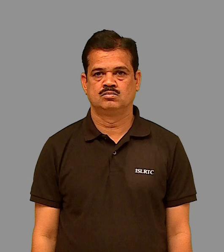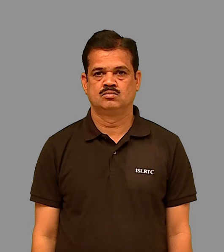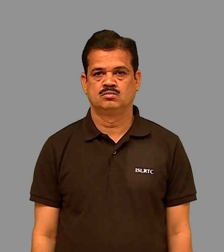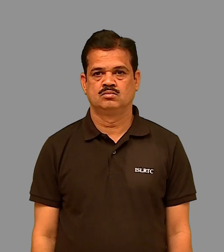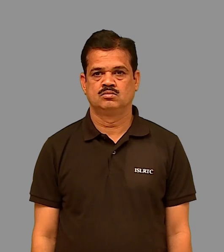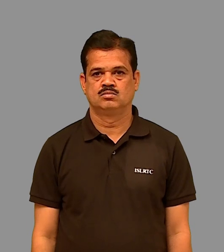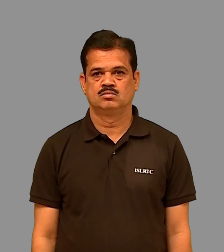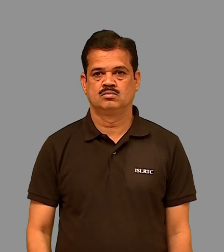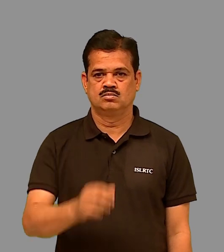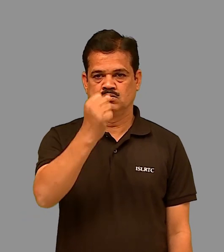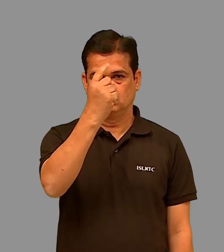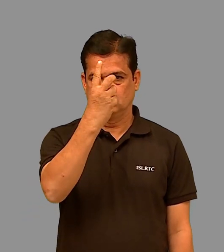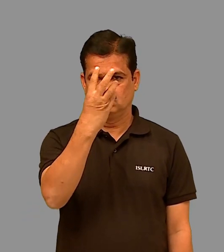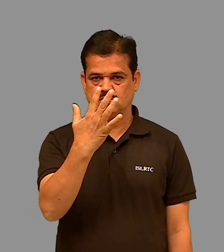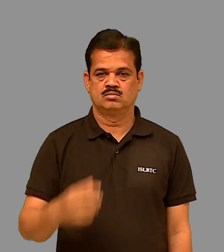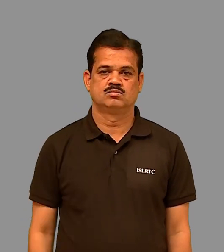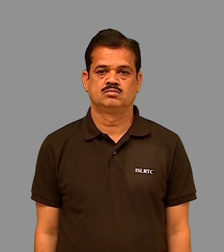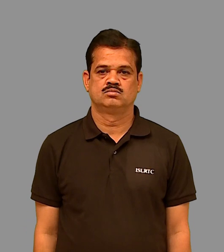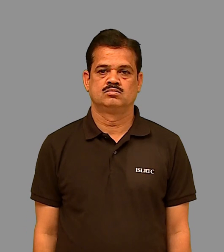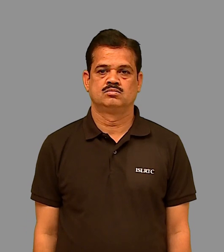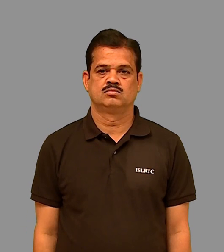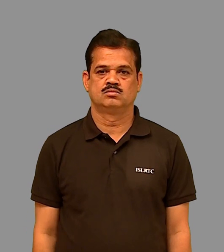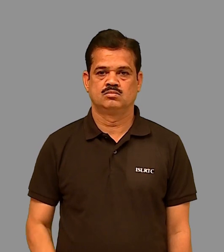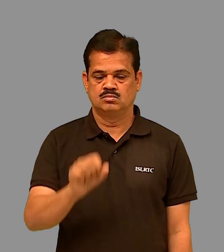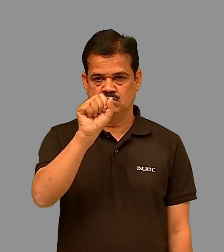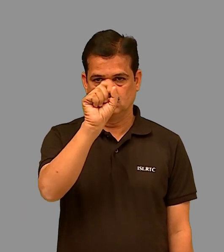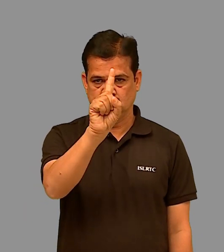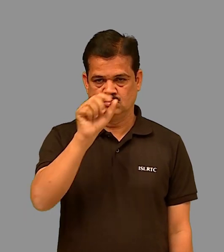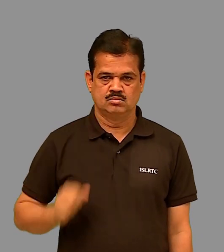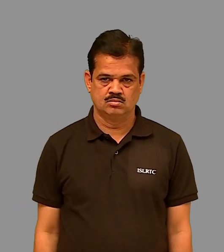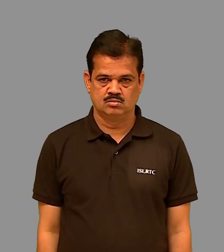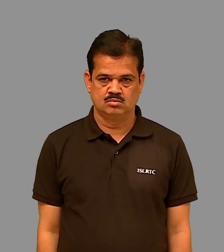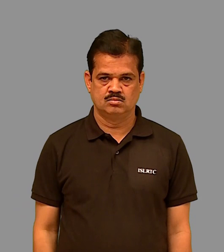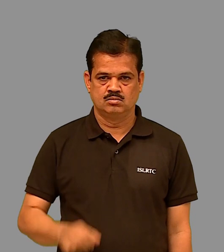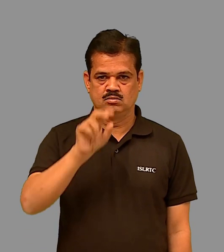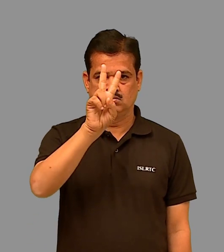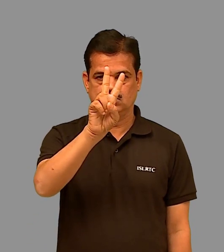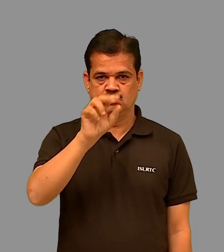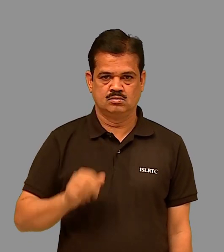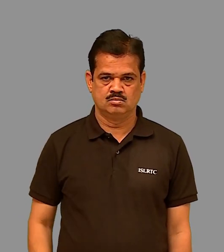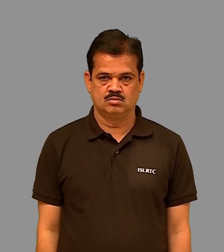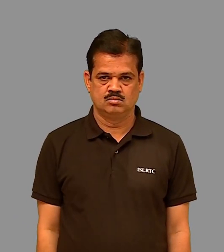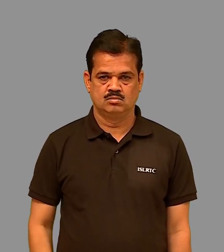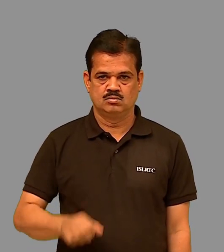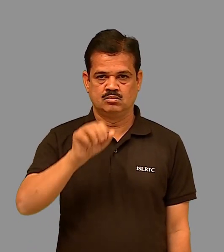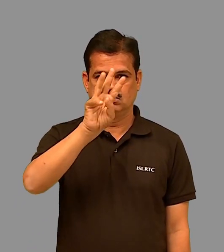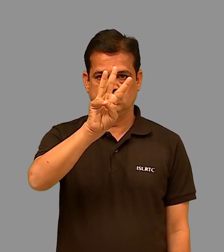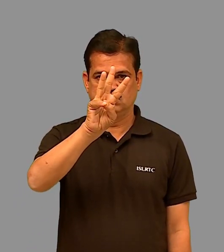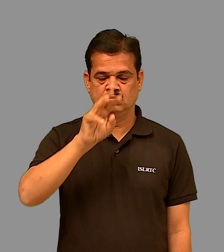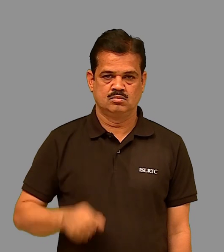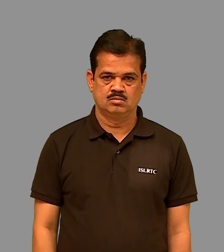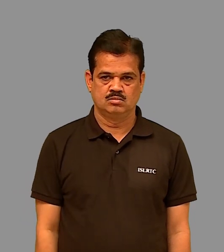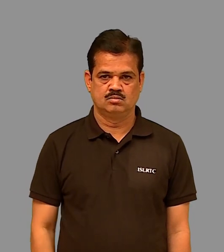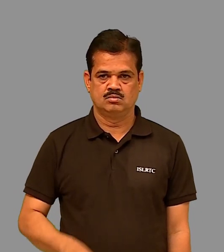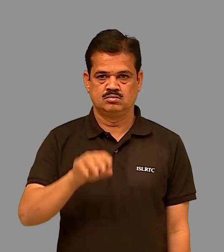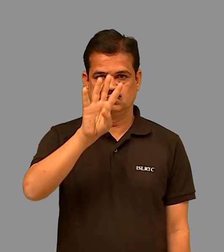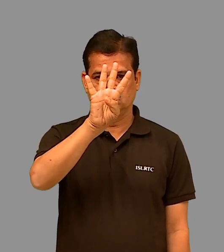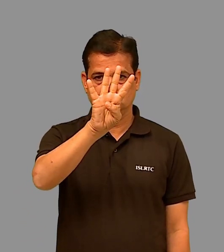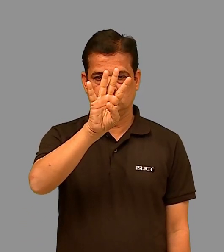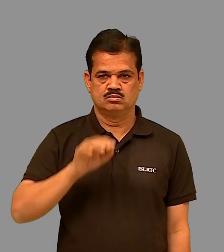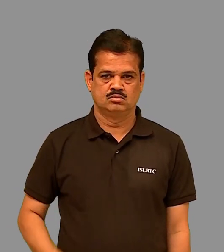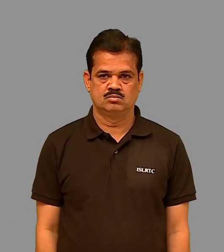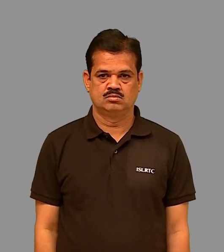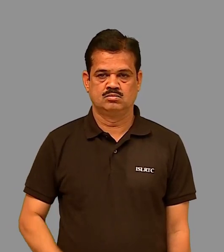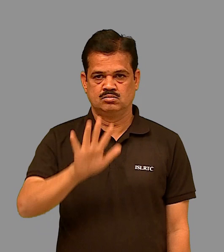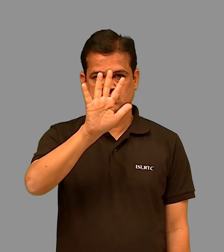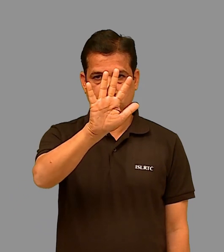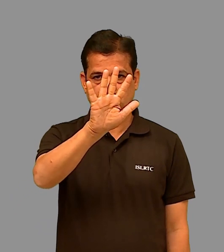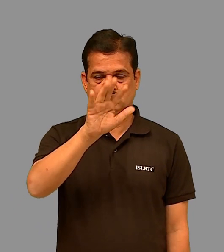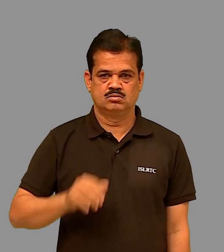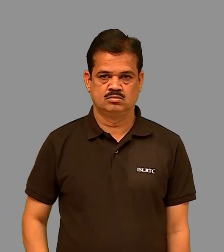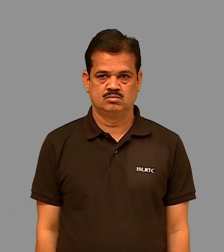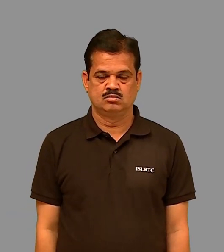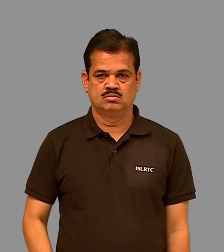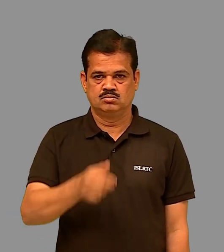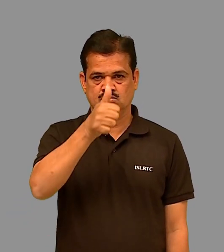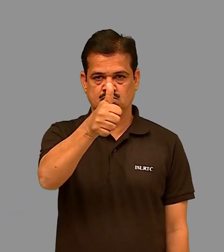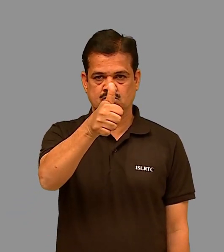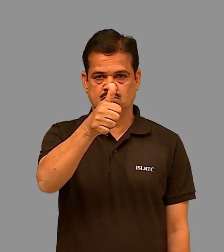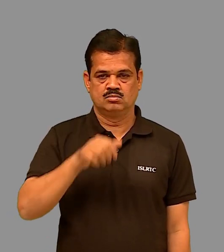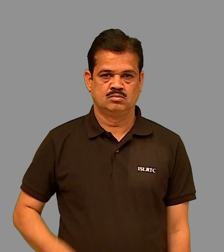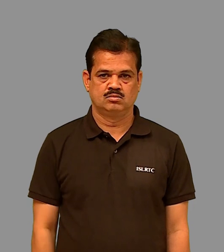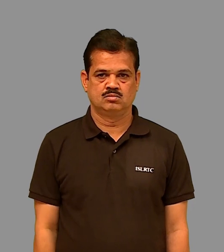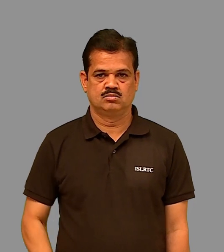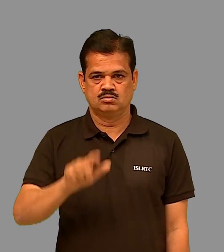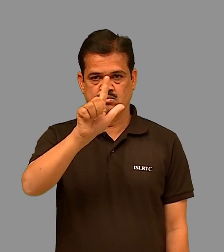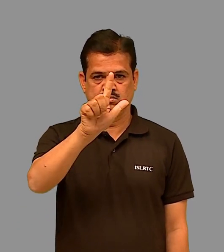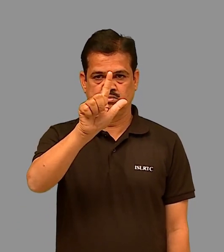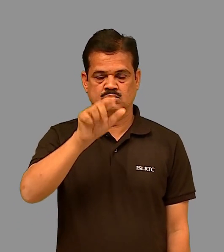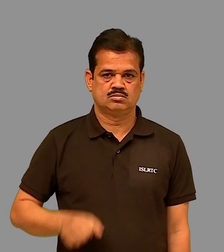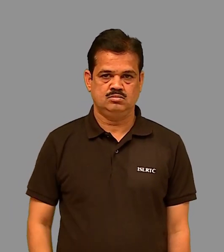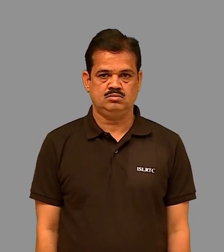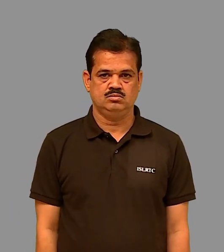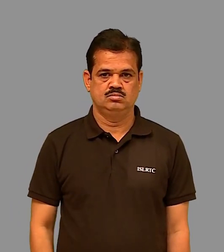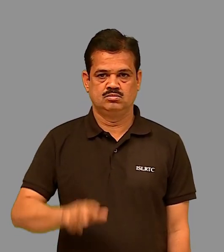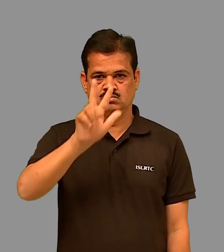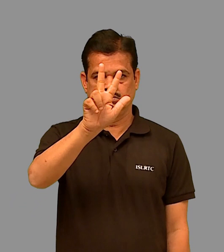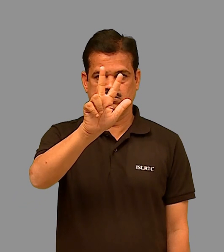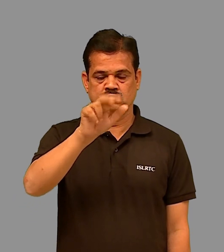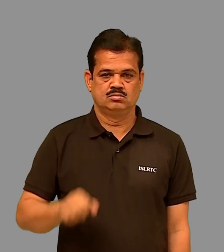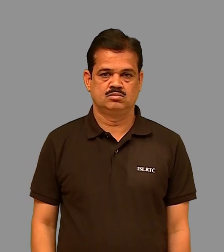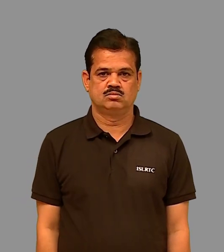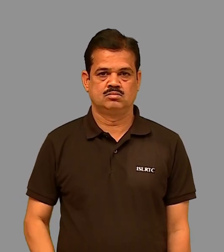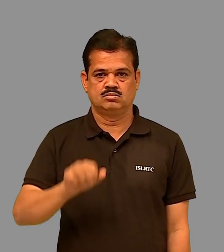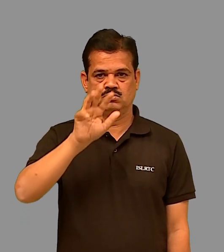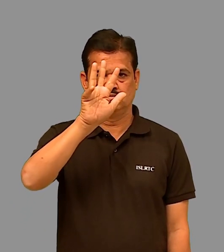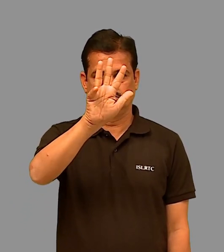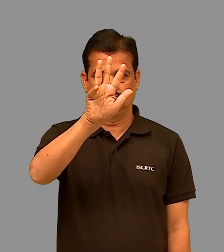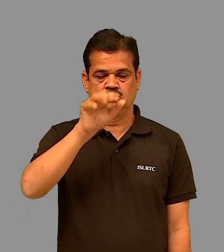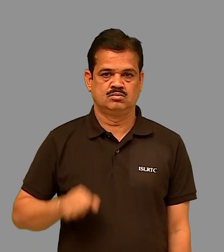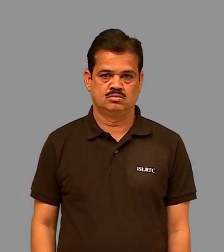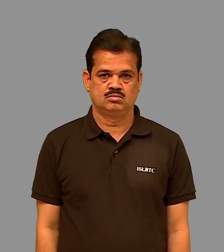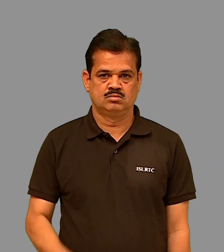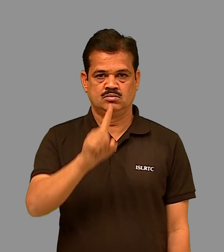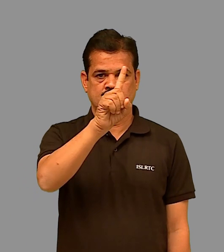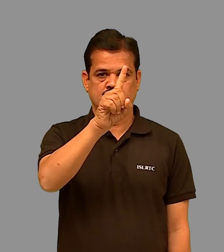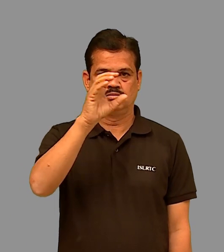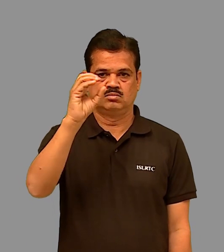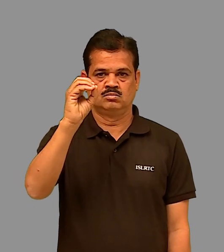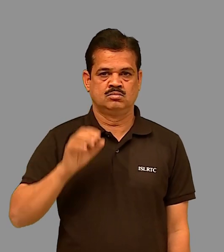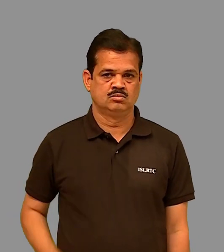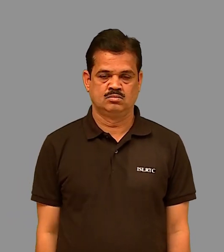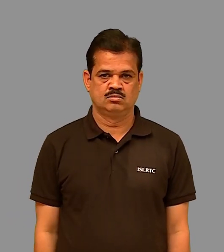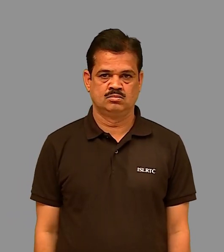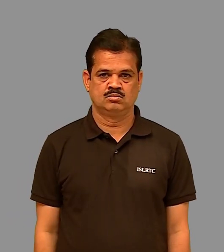Numbers 1-10 (Odisha)